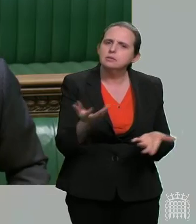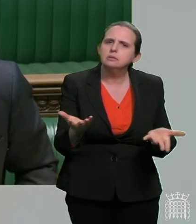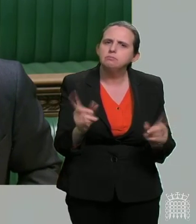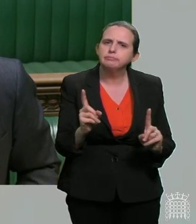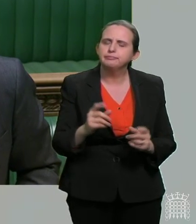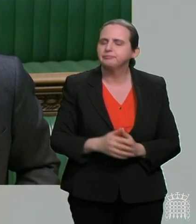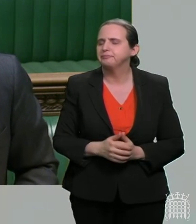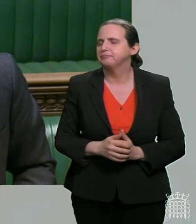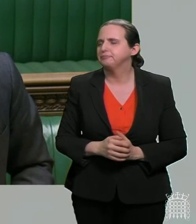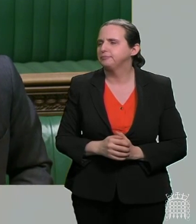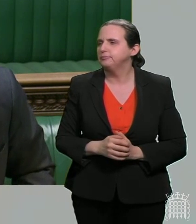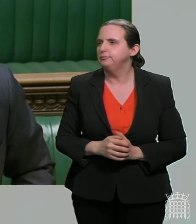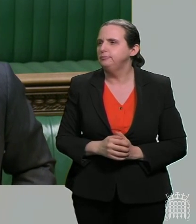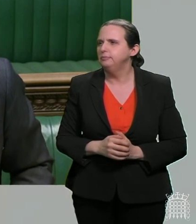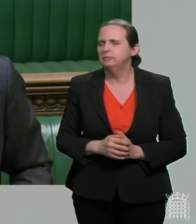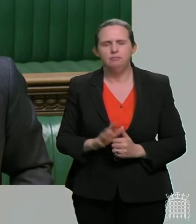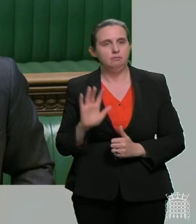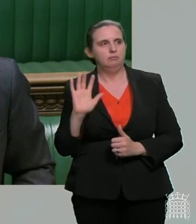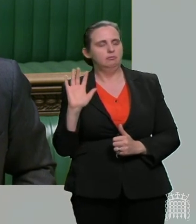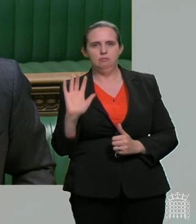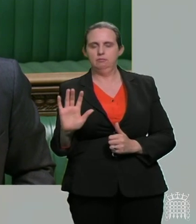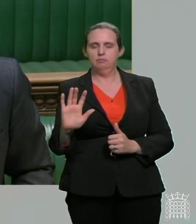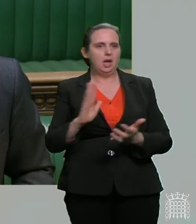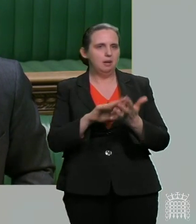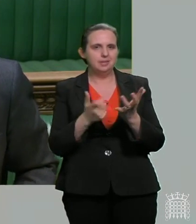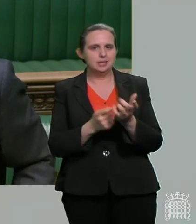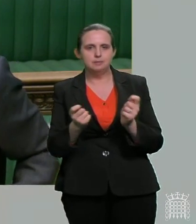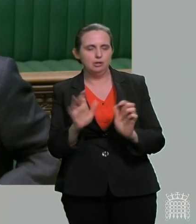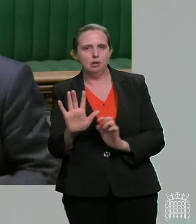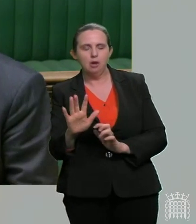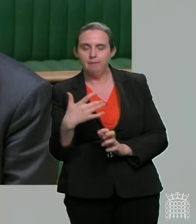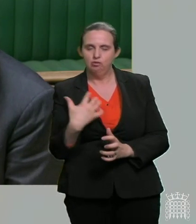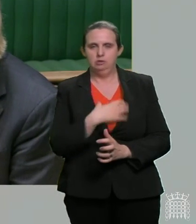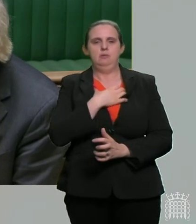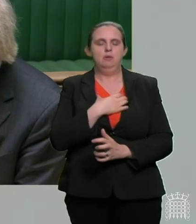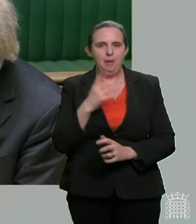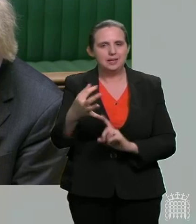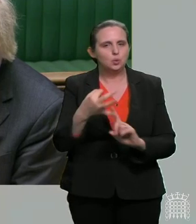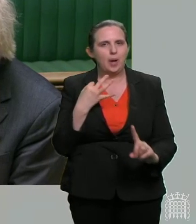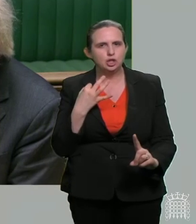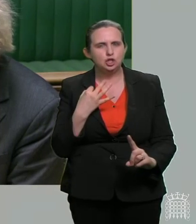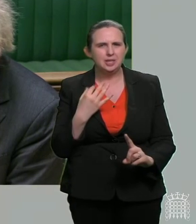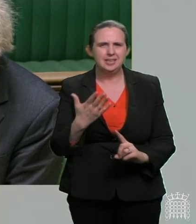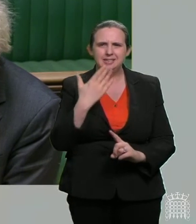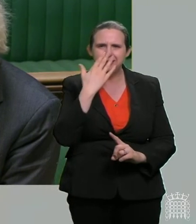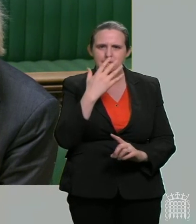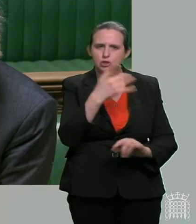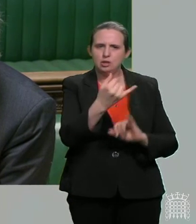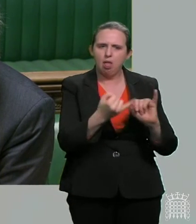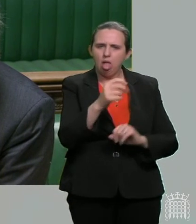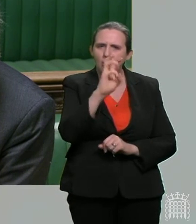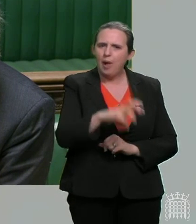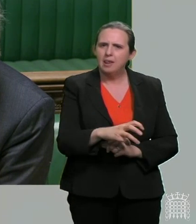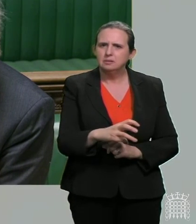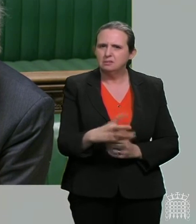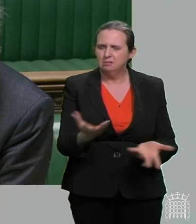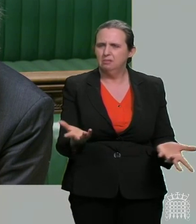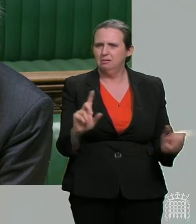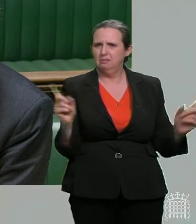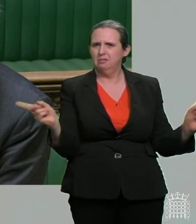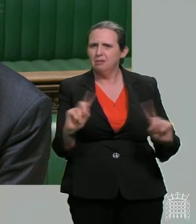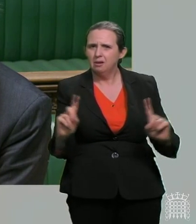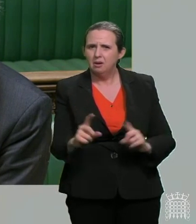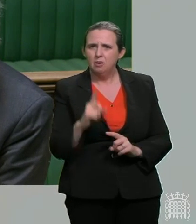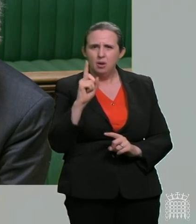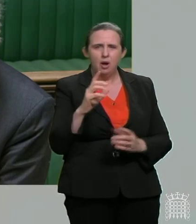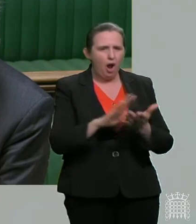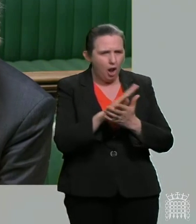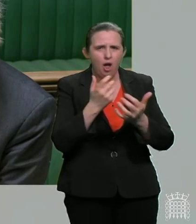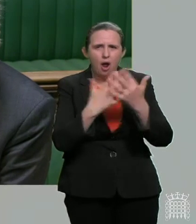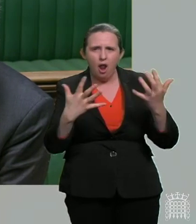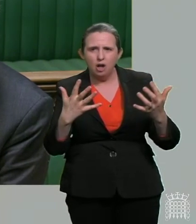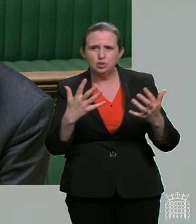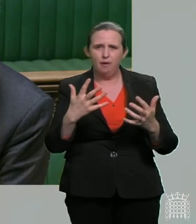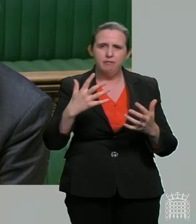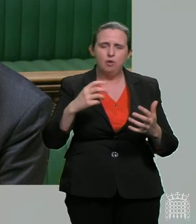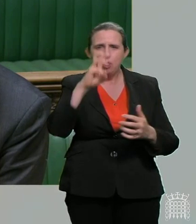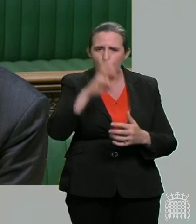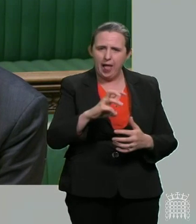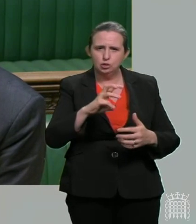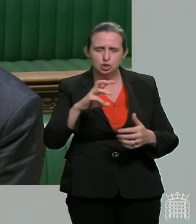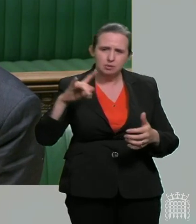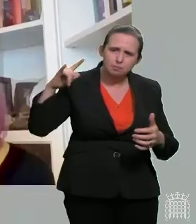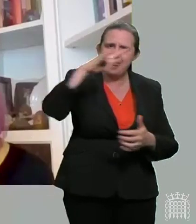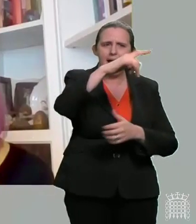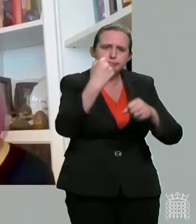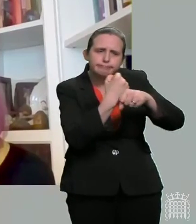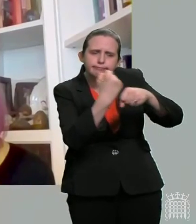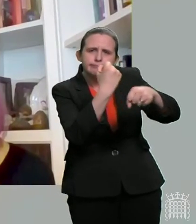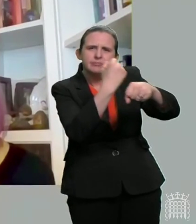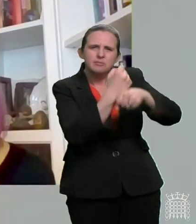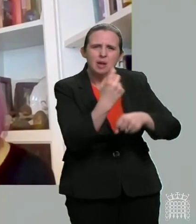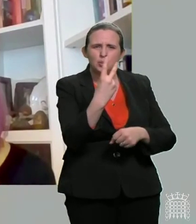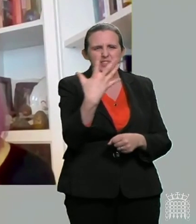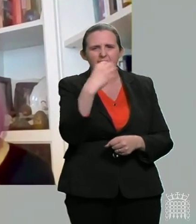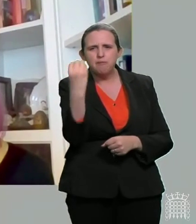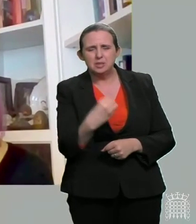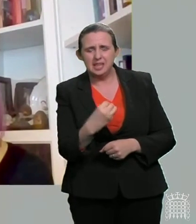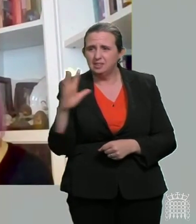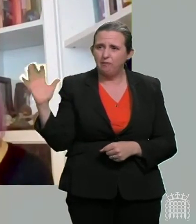I am afraid that I think that the right honourable Lady is doing Wales down, the people of Wales down and the ingenuity of Wales down, because I think about a quarter of the airline passengers in the world are borne aloft on wings made by the Welsh aerospace sector.